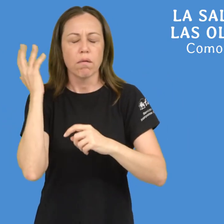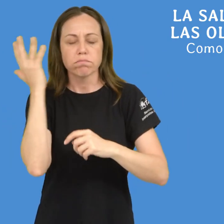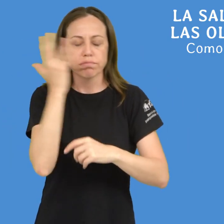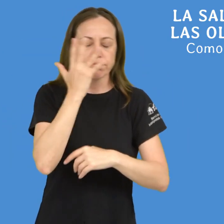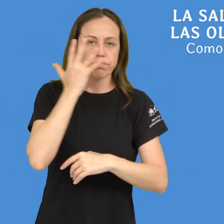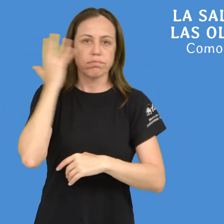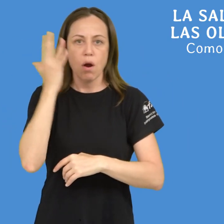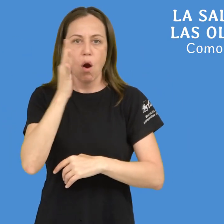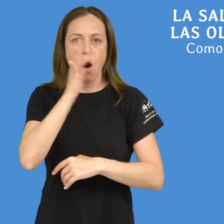marear